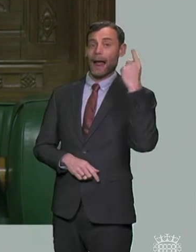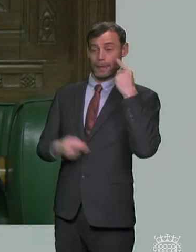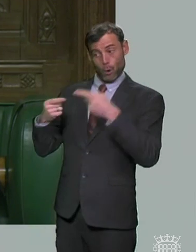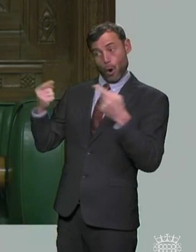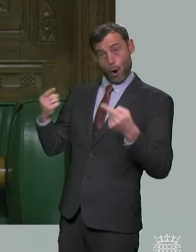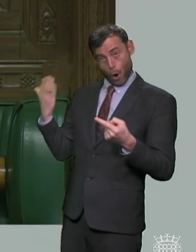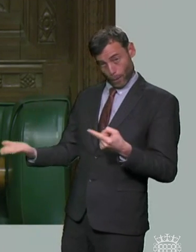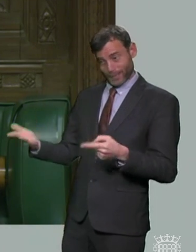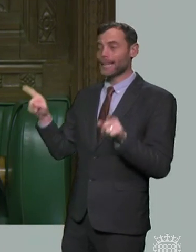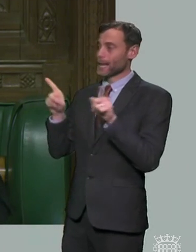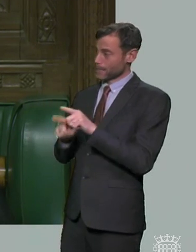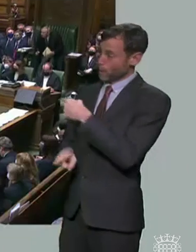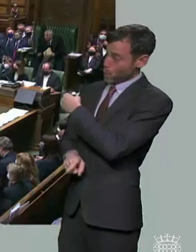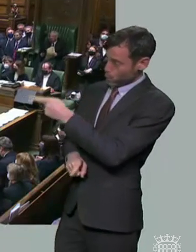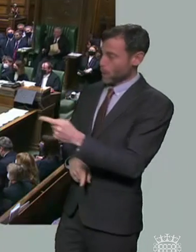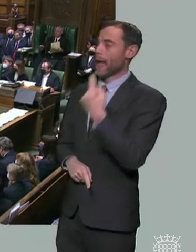I want the same courtesy from both sides.